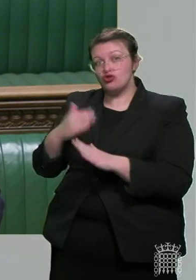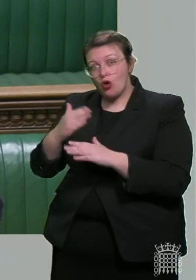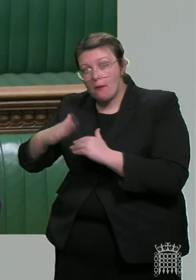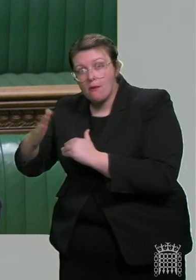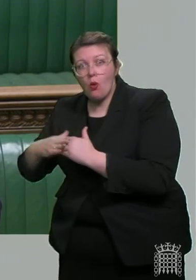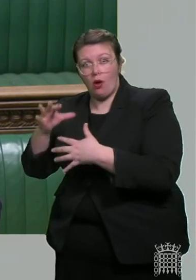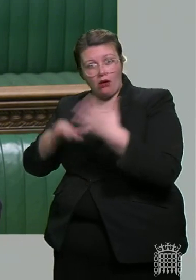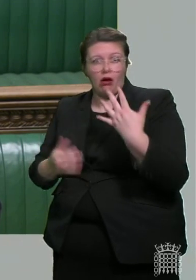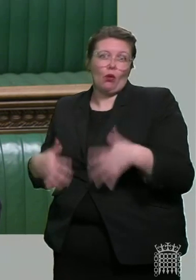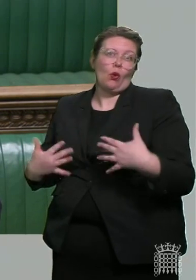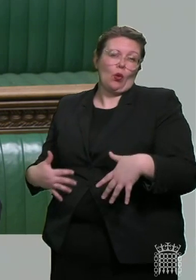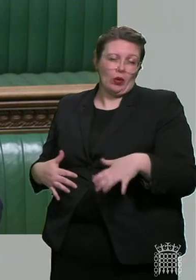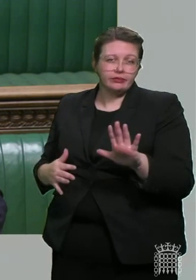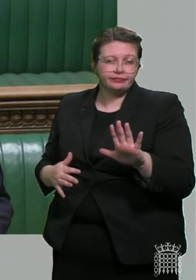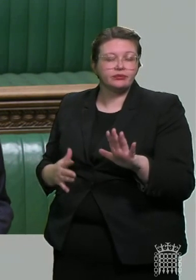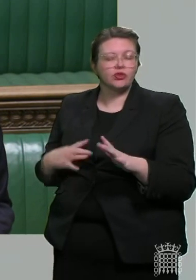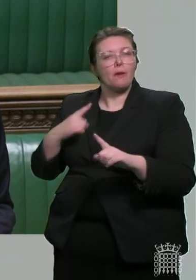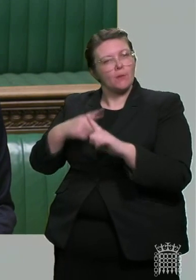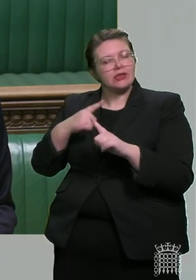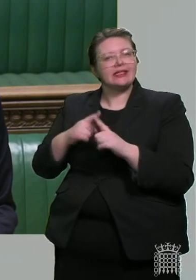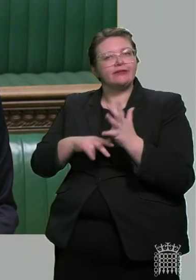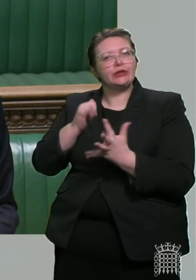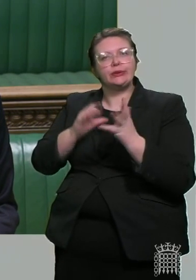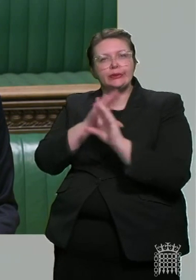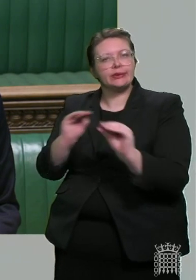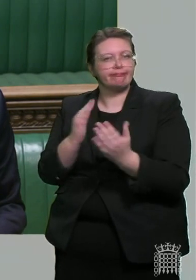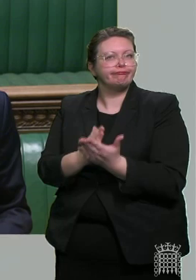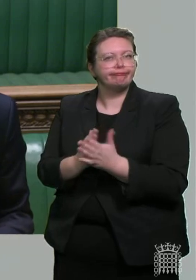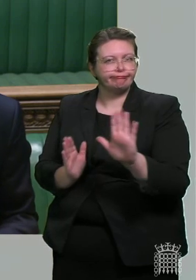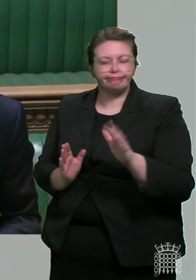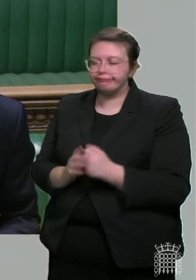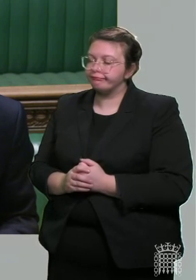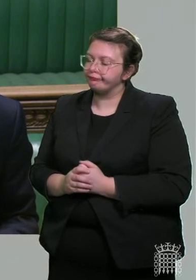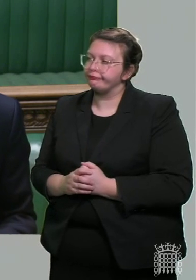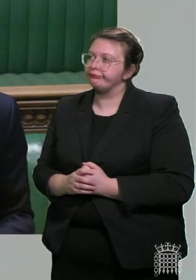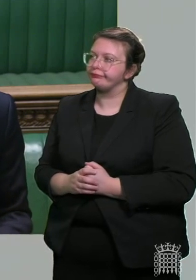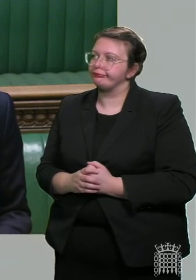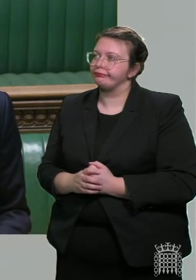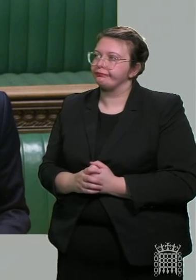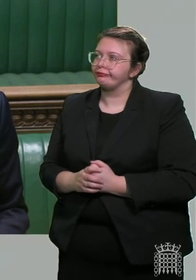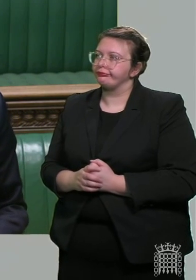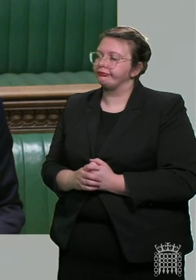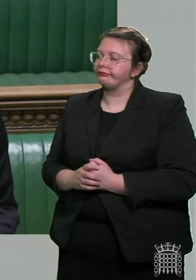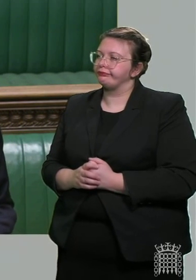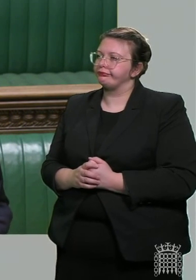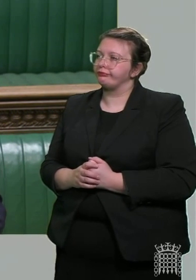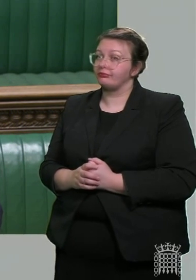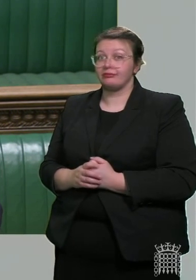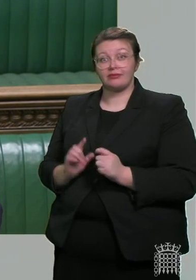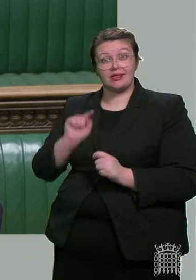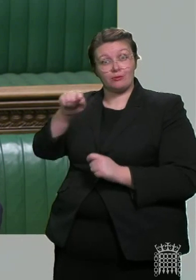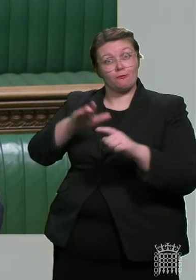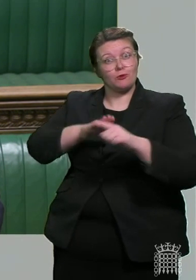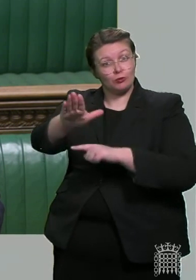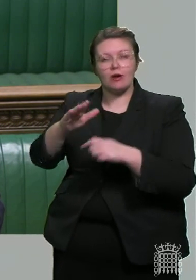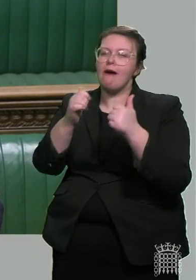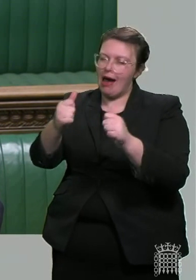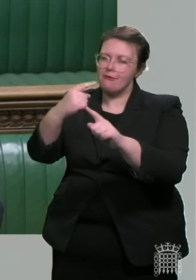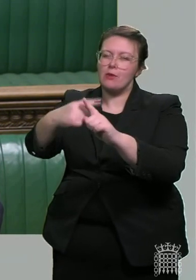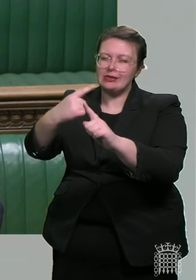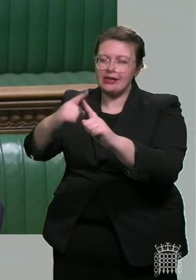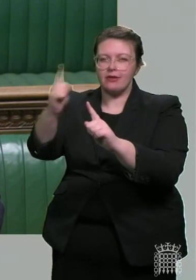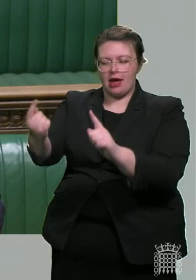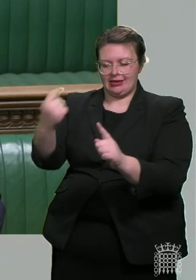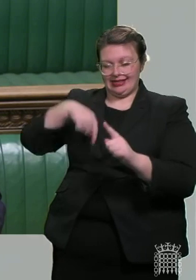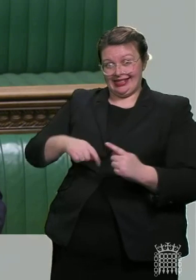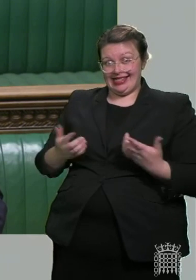But while our prospects are now stronger, coronavirus has done, and is still doing, profound damage.